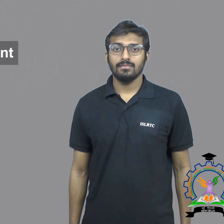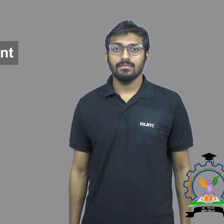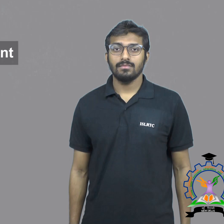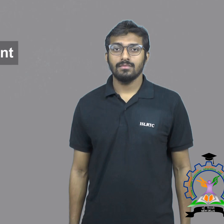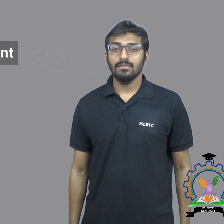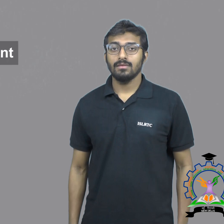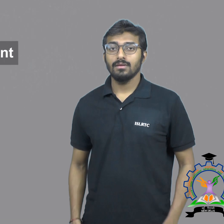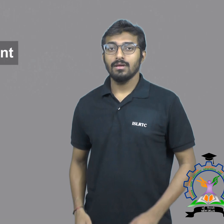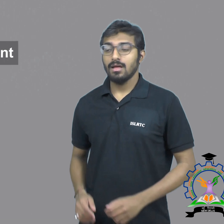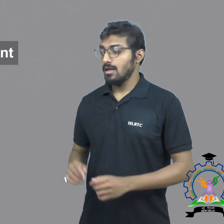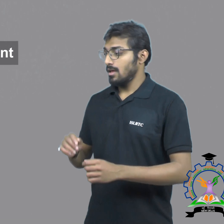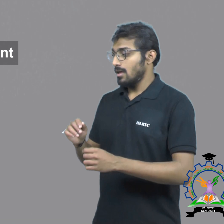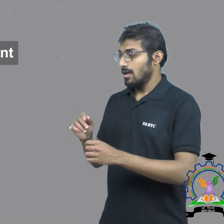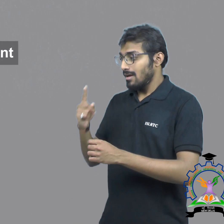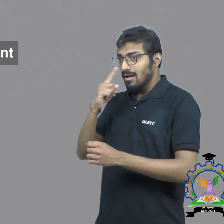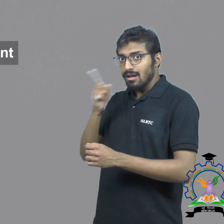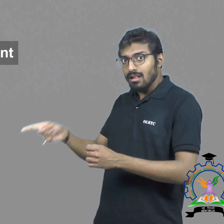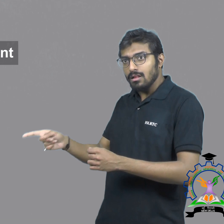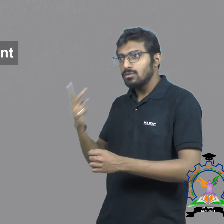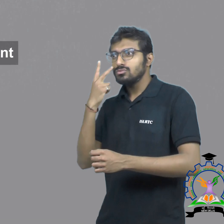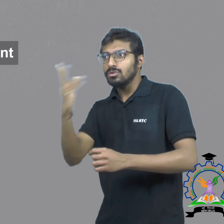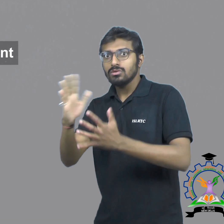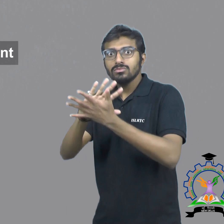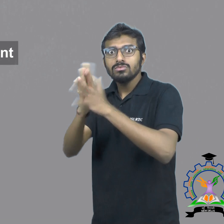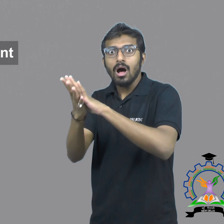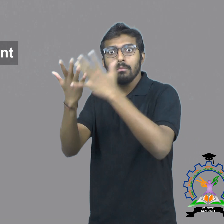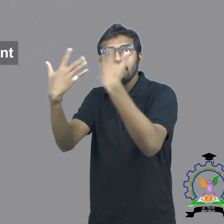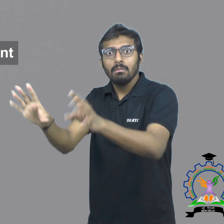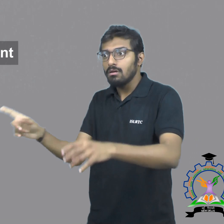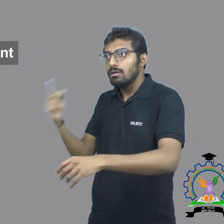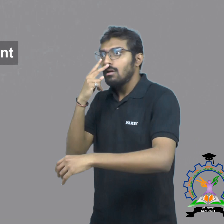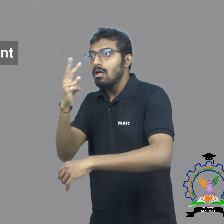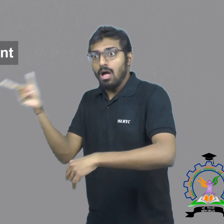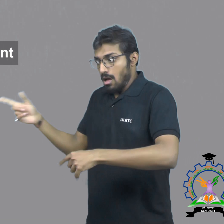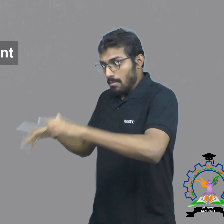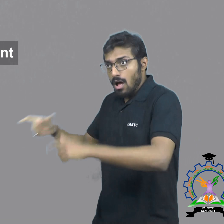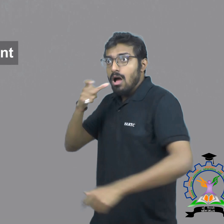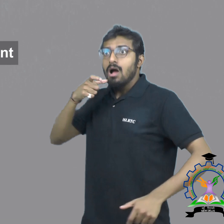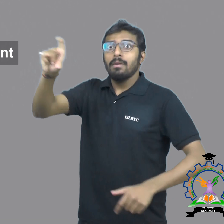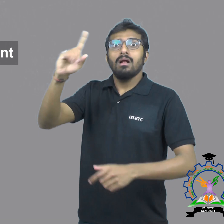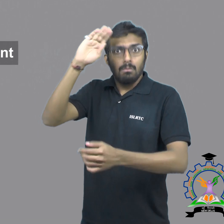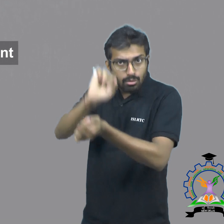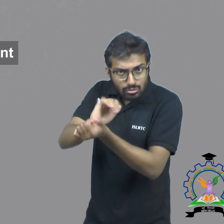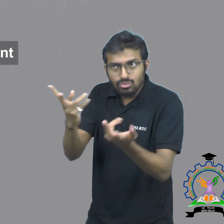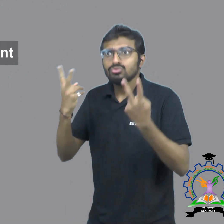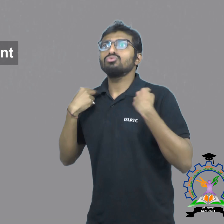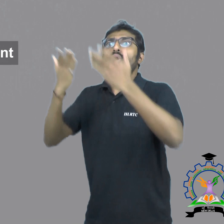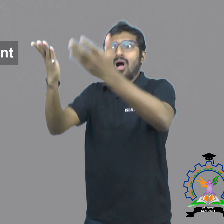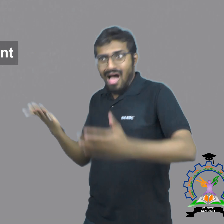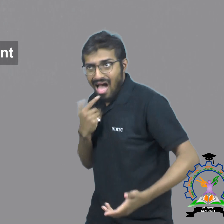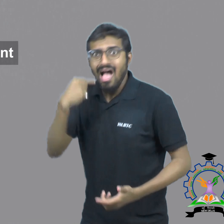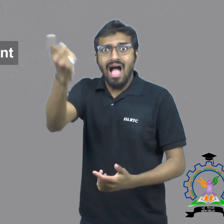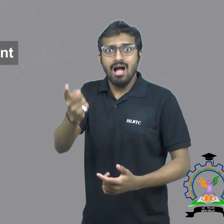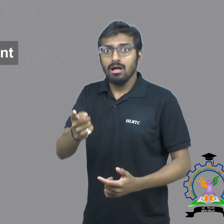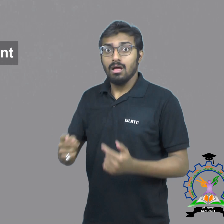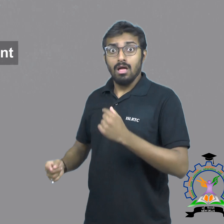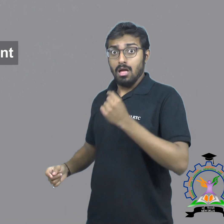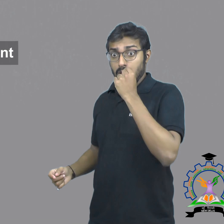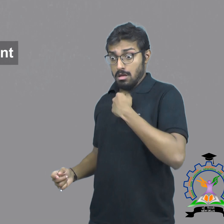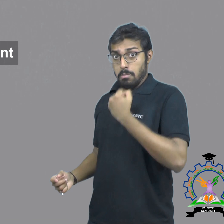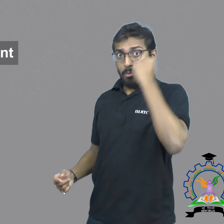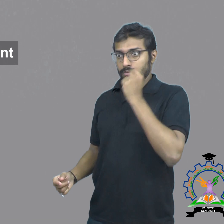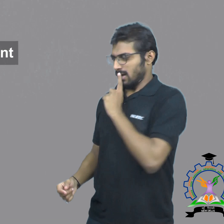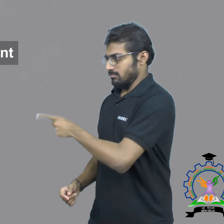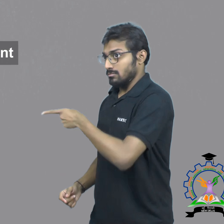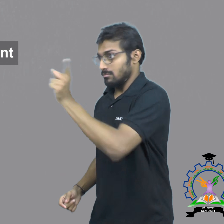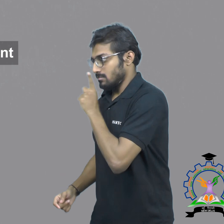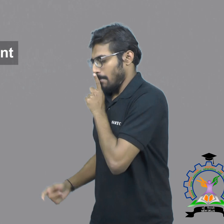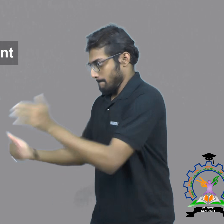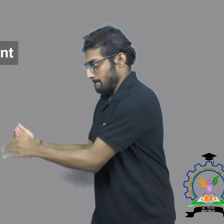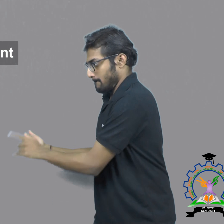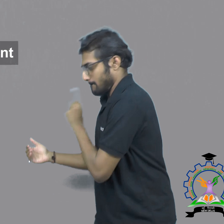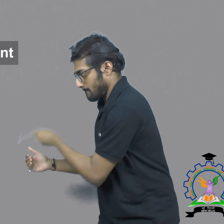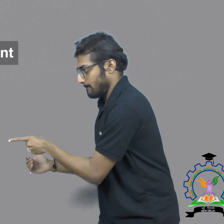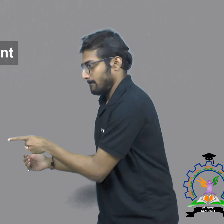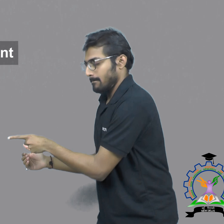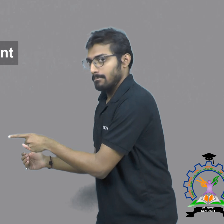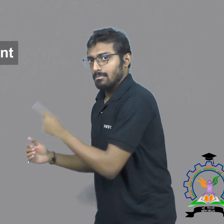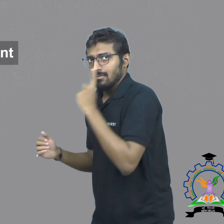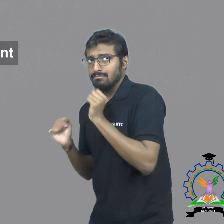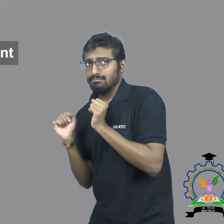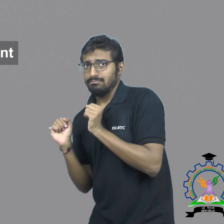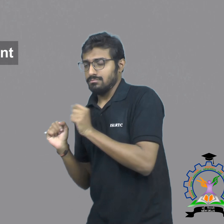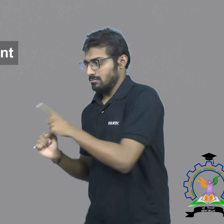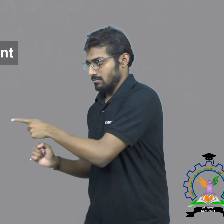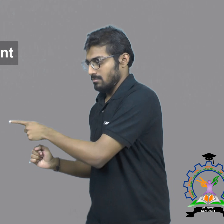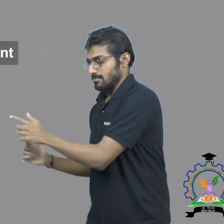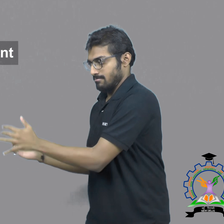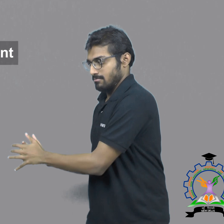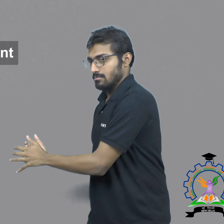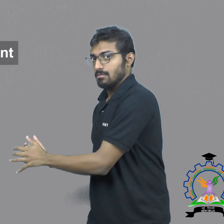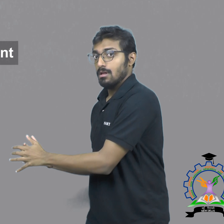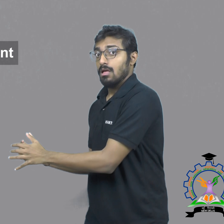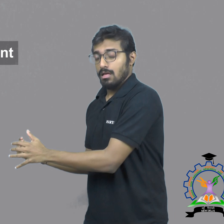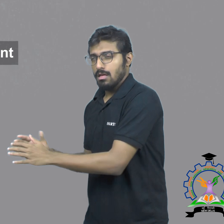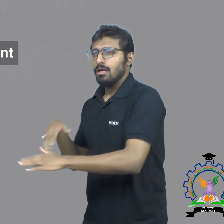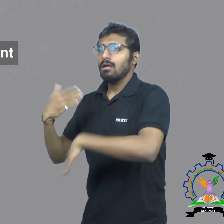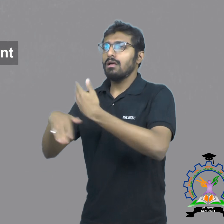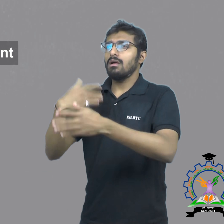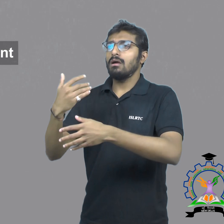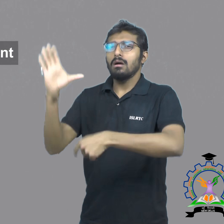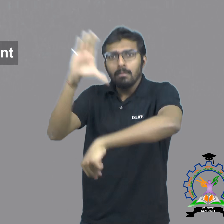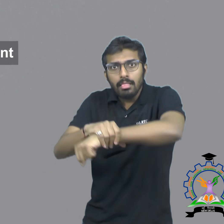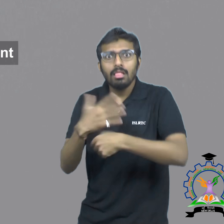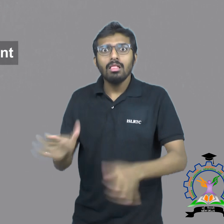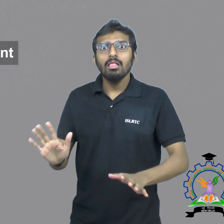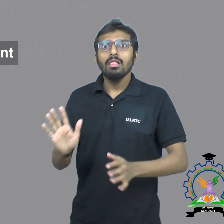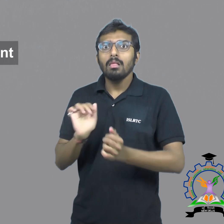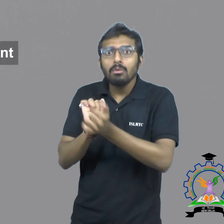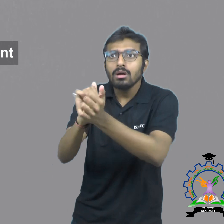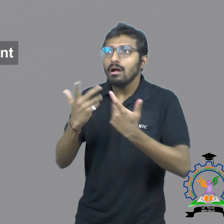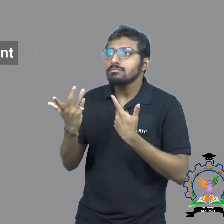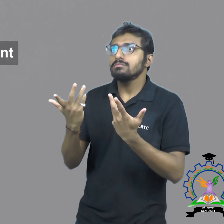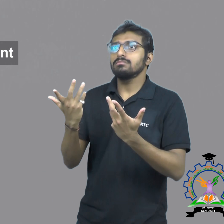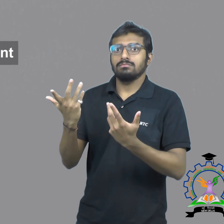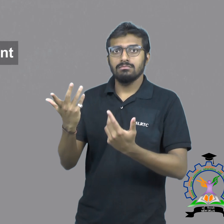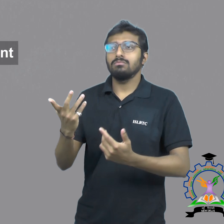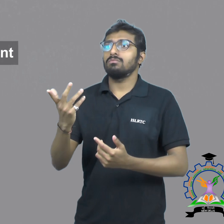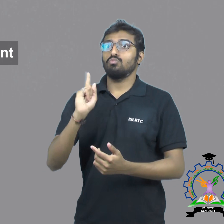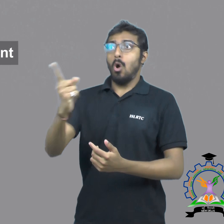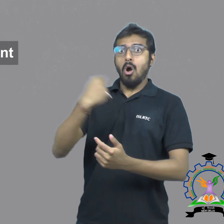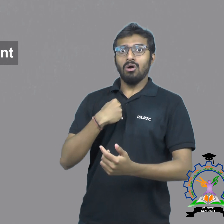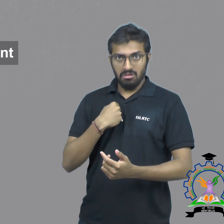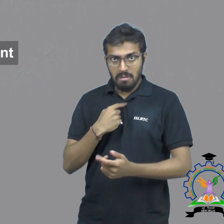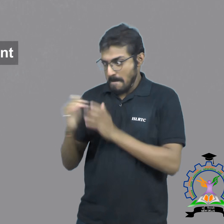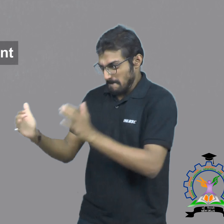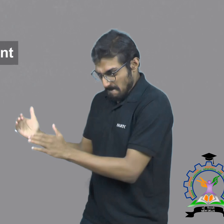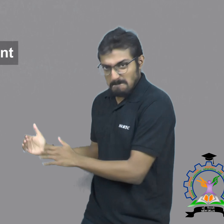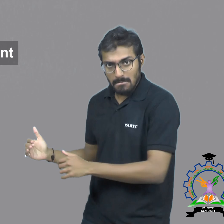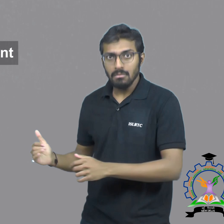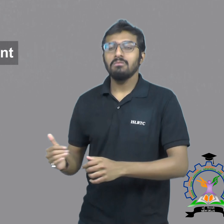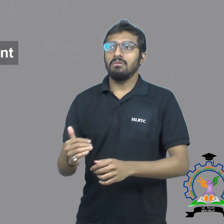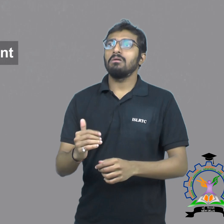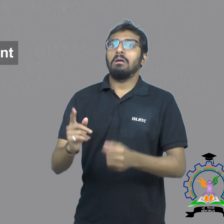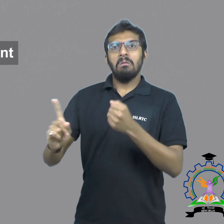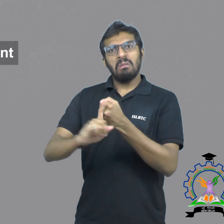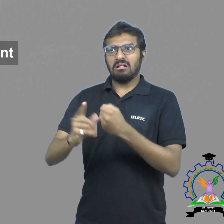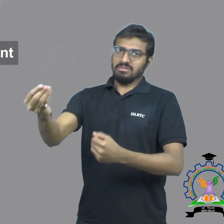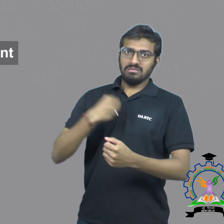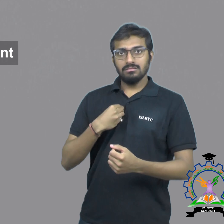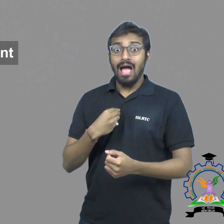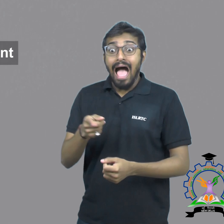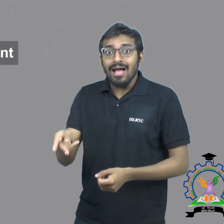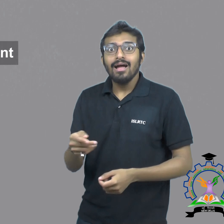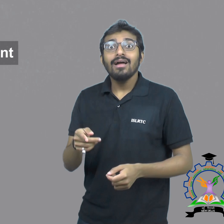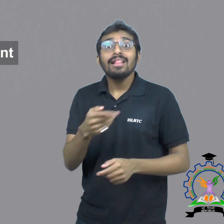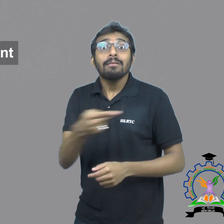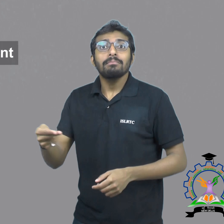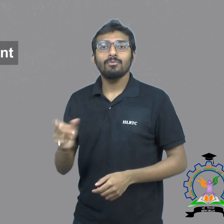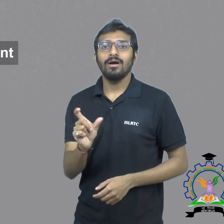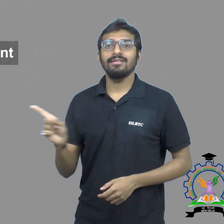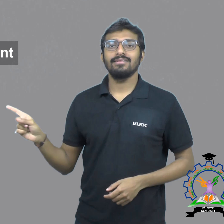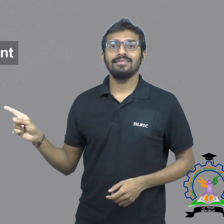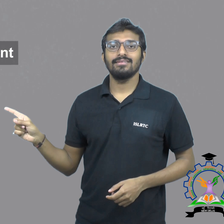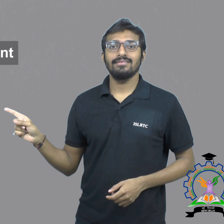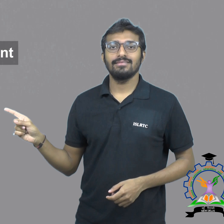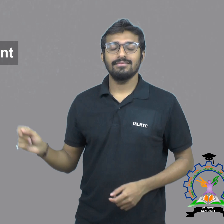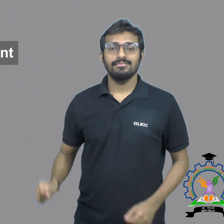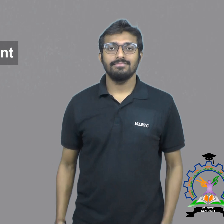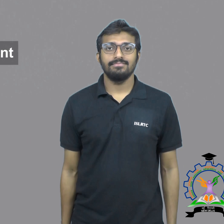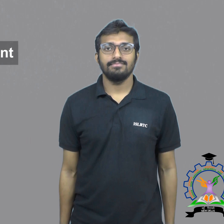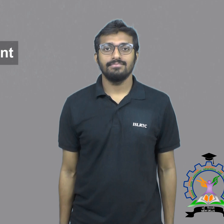Wrongful Confinement